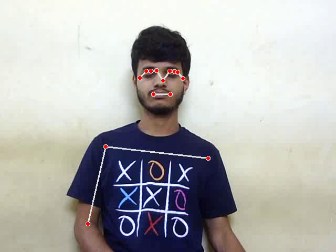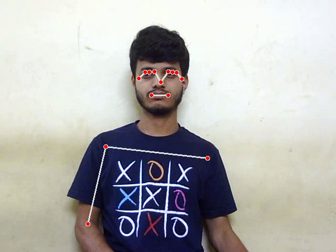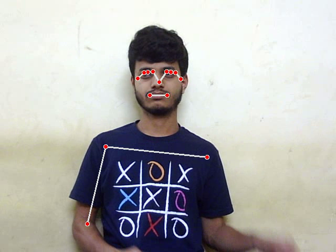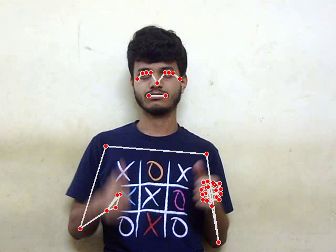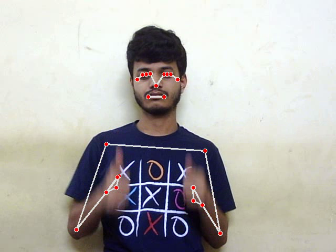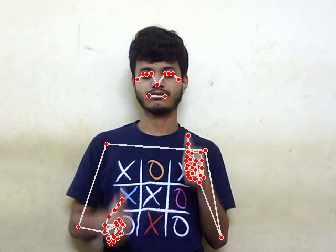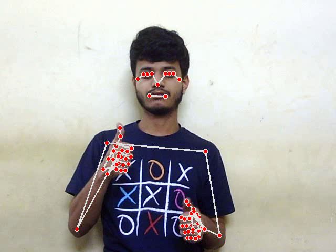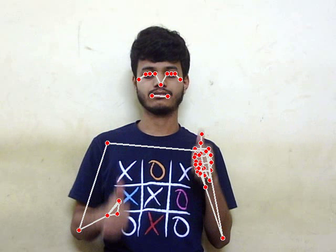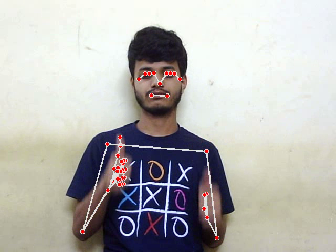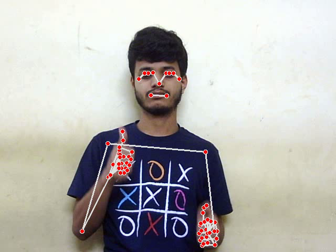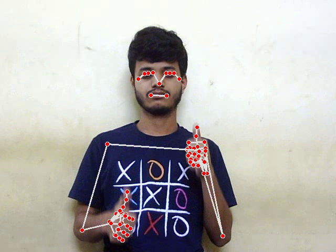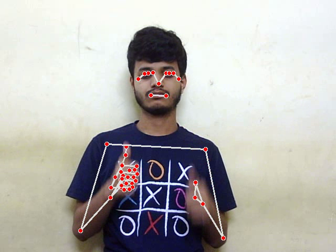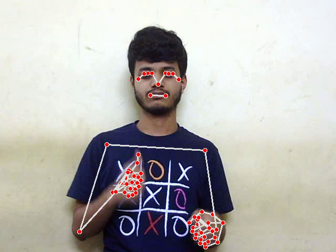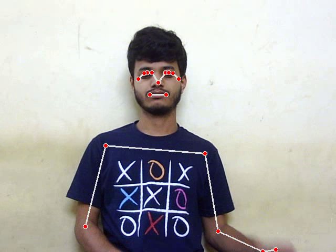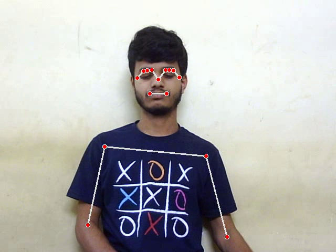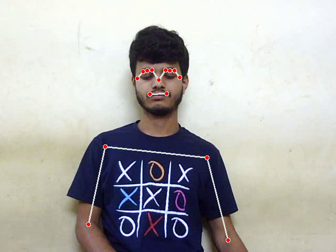which